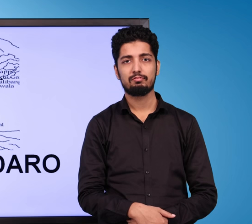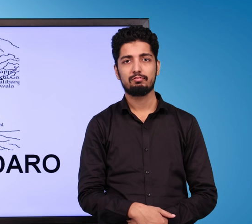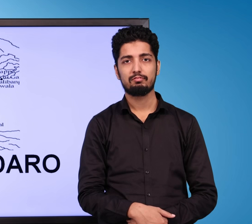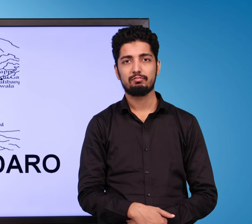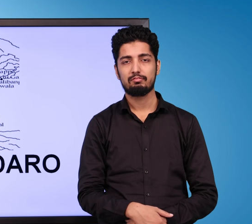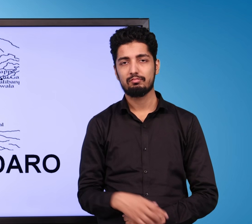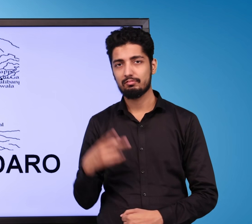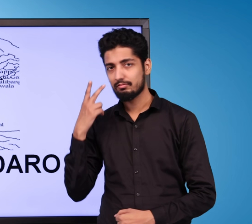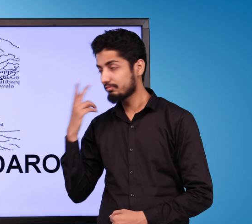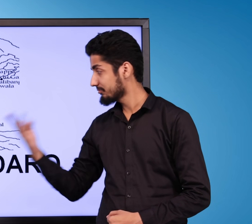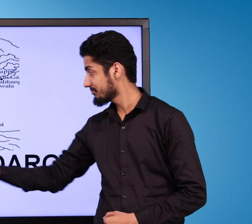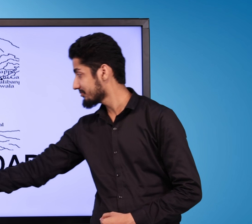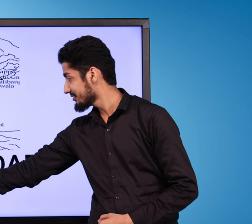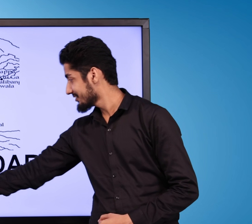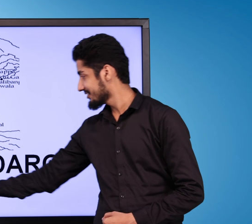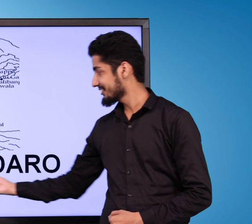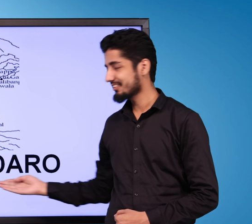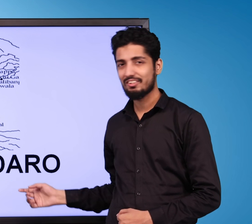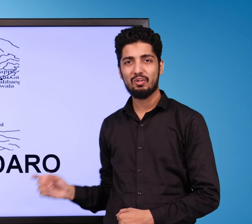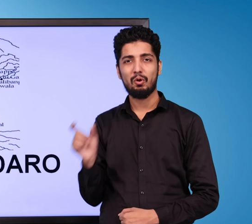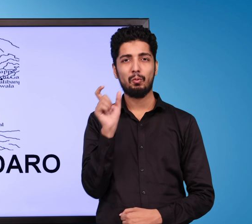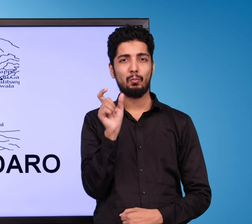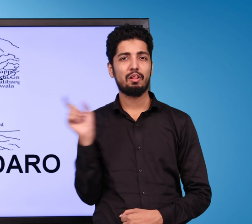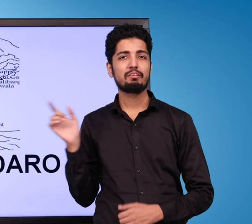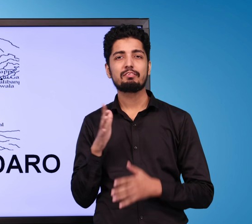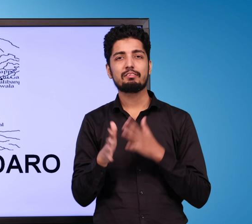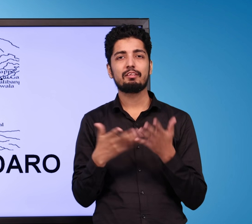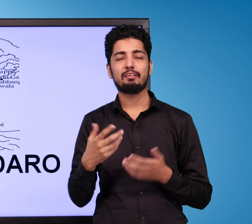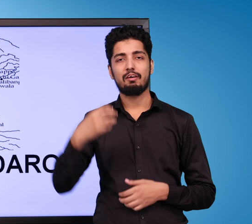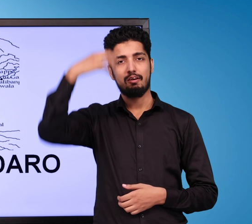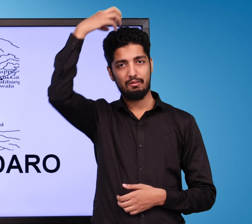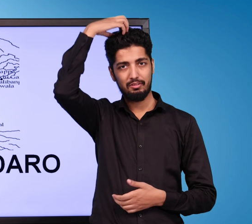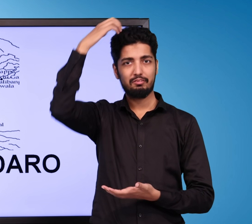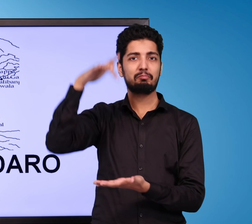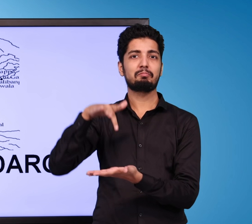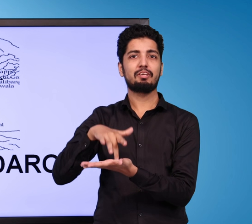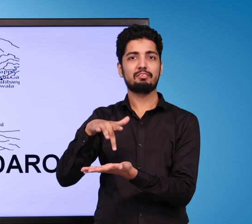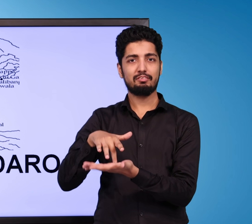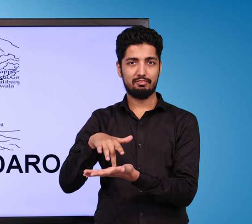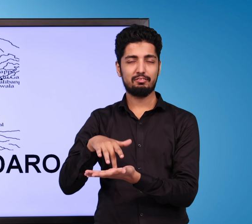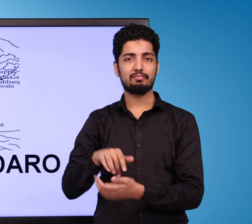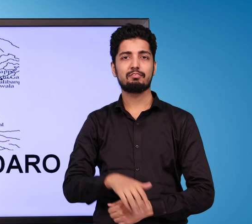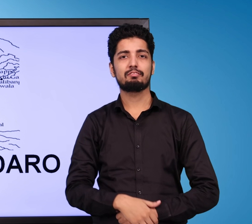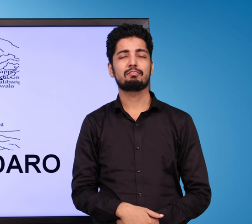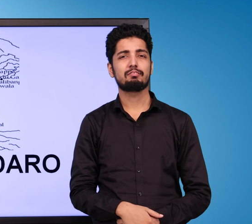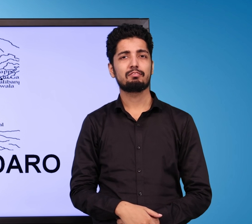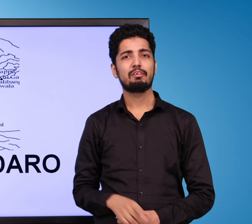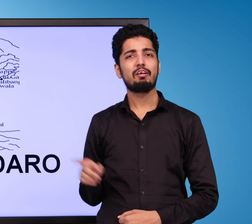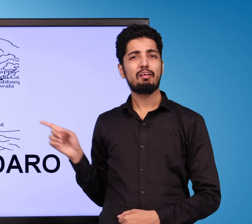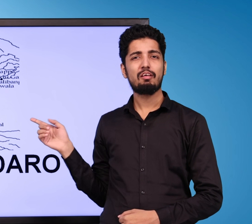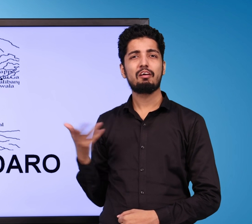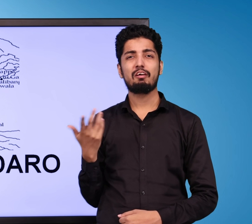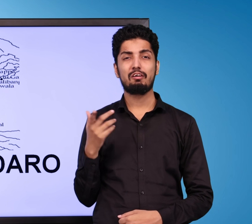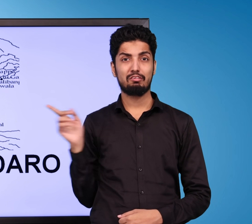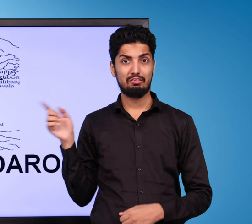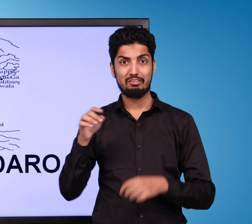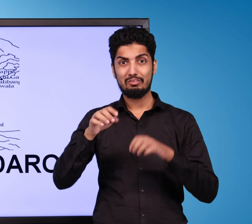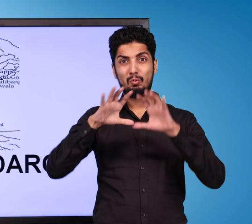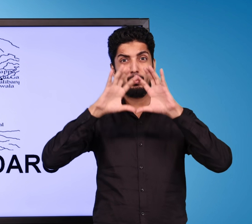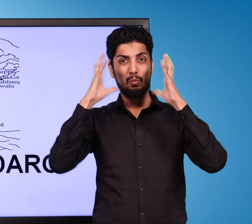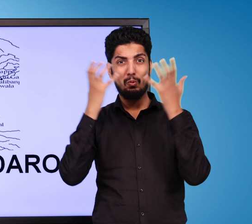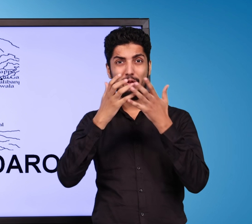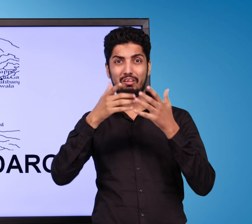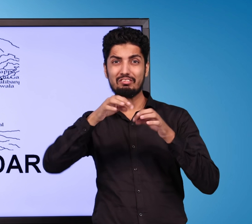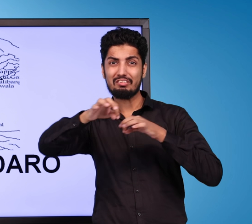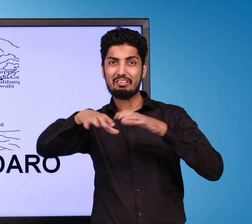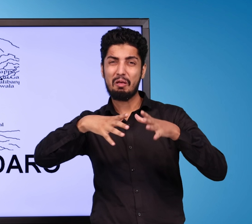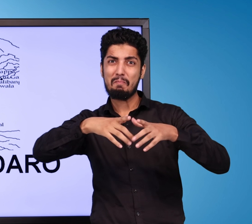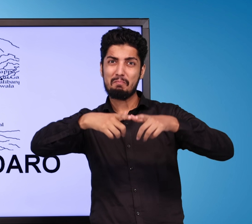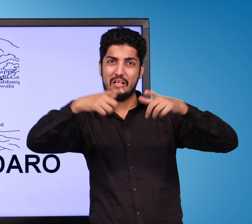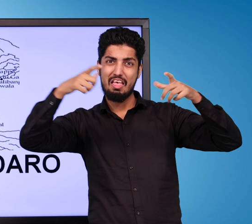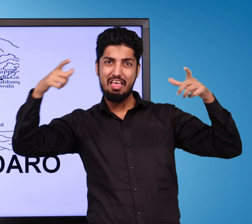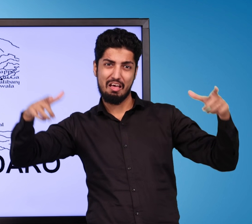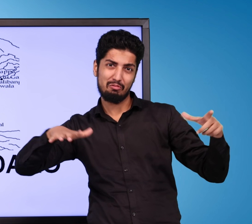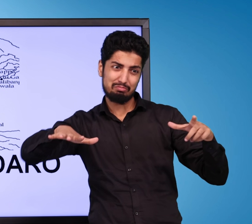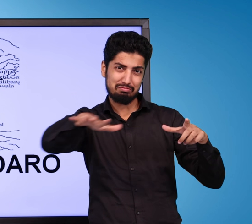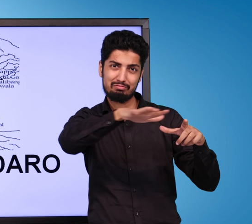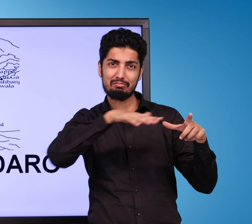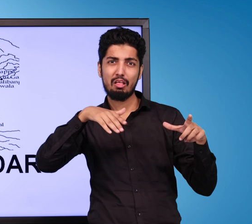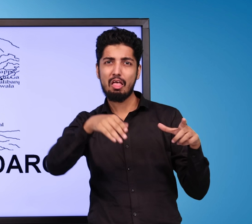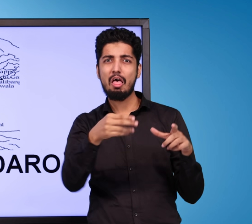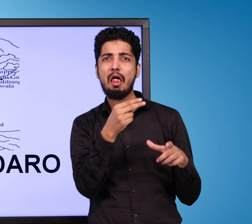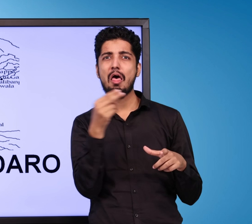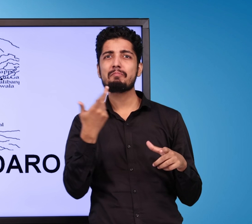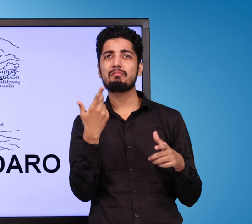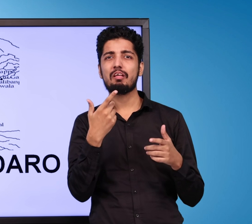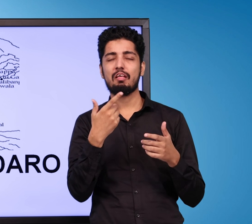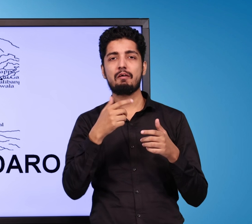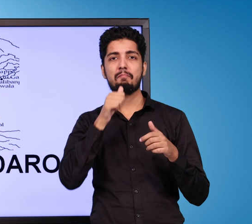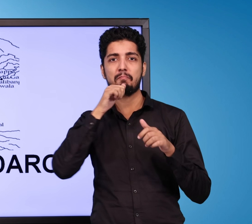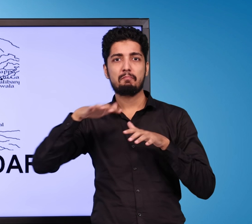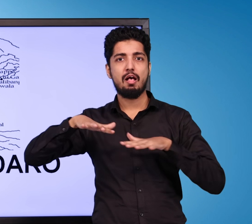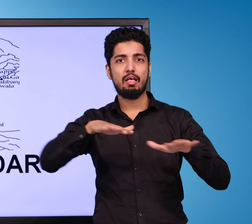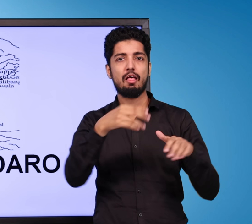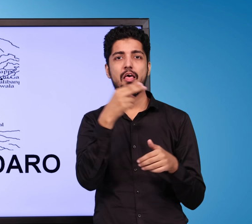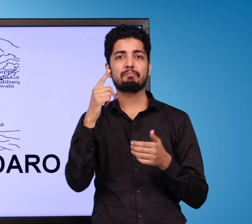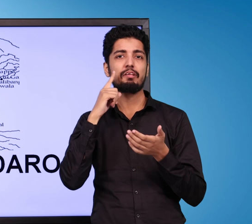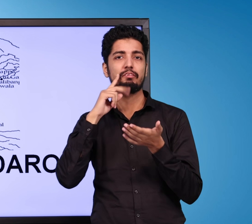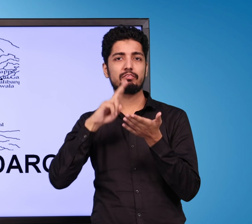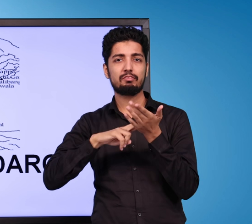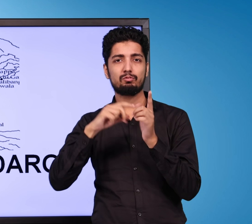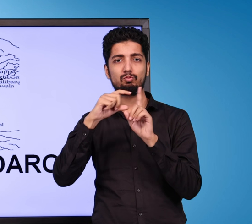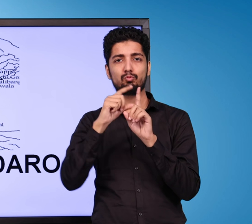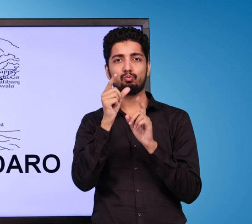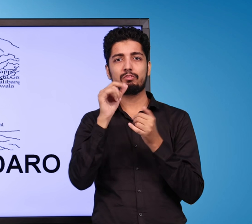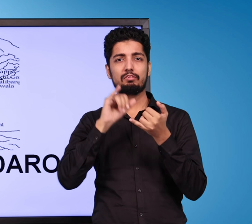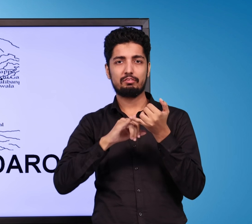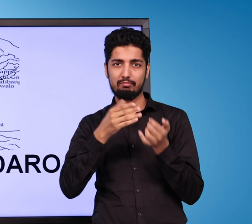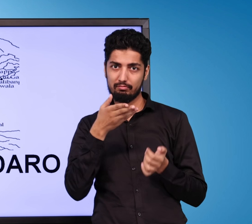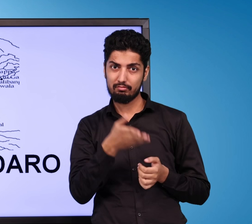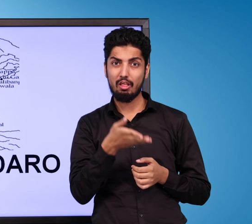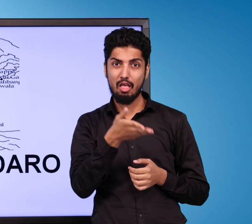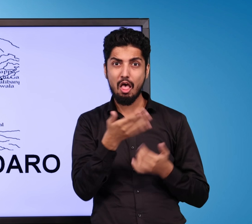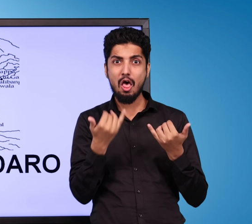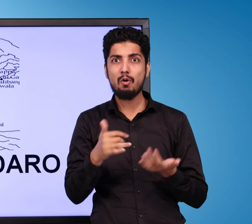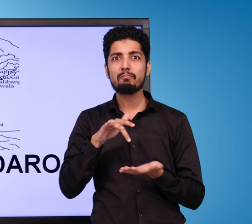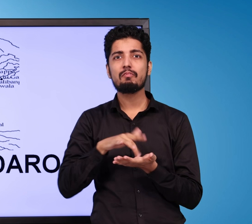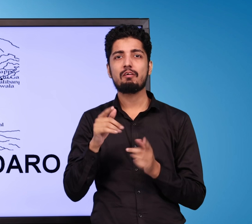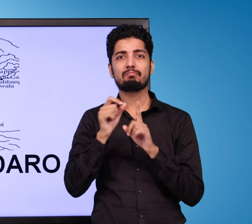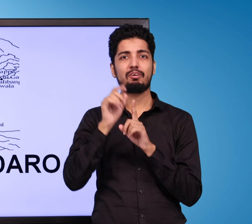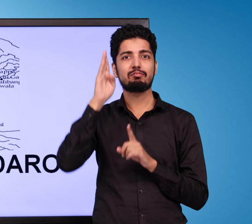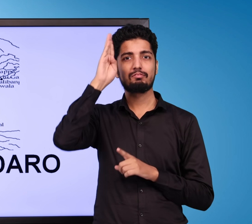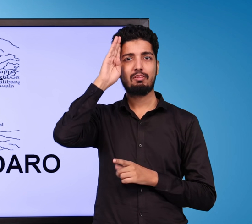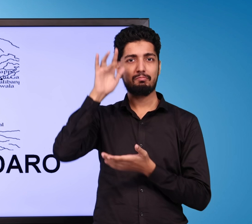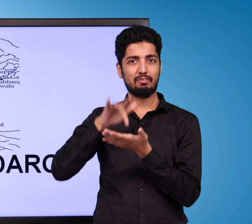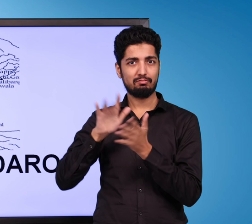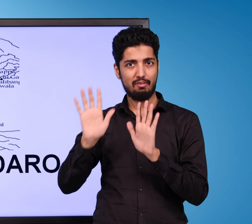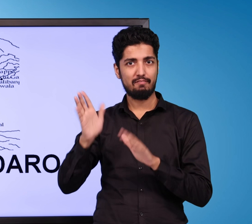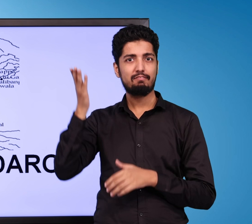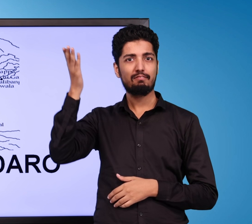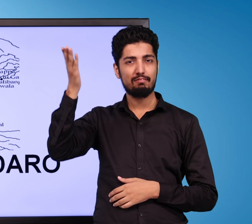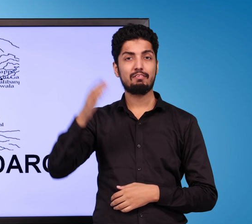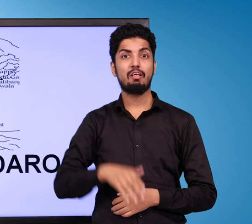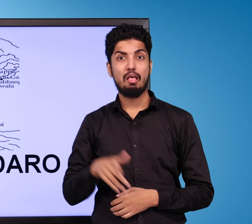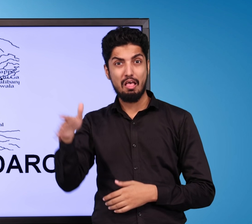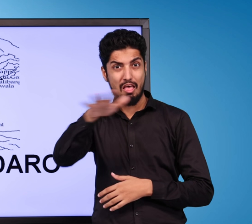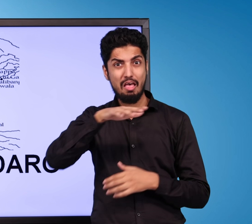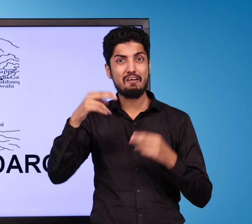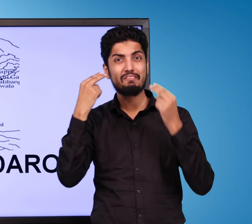Mohenjodaro This is the sign for Mohenjodaro It was one of the earliest major cities of the world. It was on the Indus river, located in current day Pakistan.